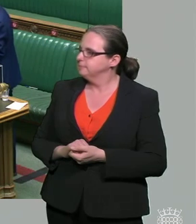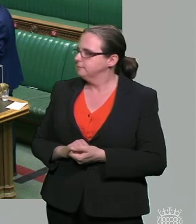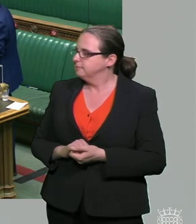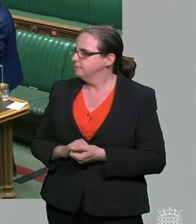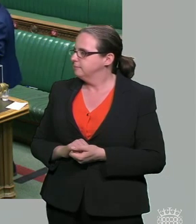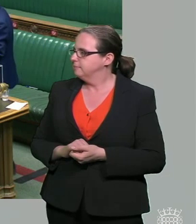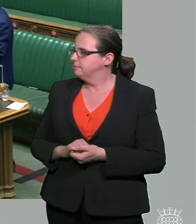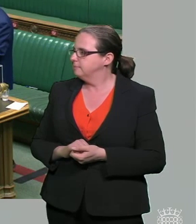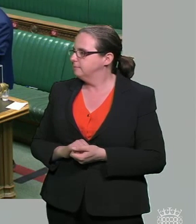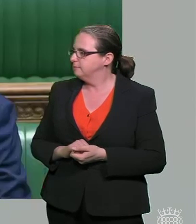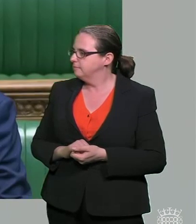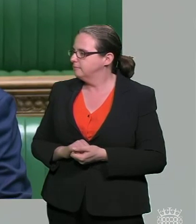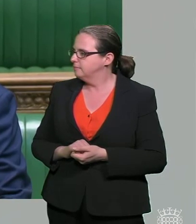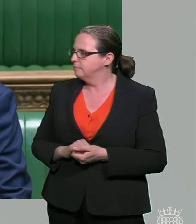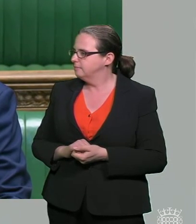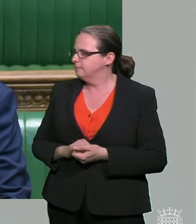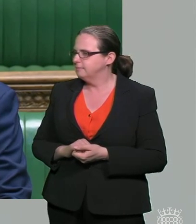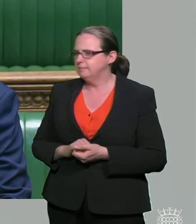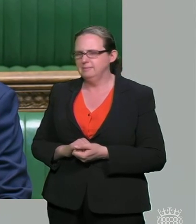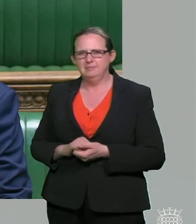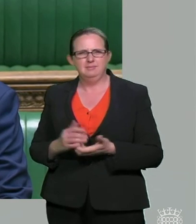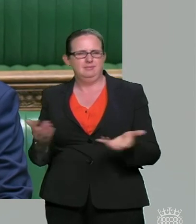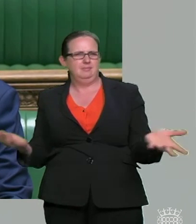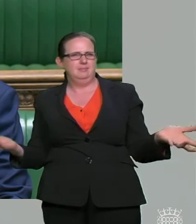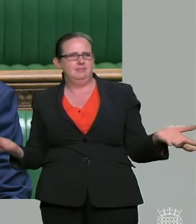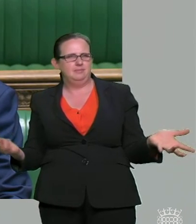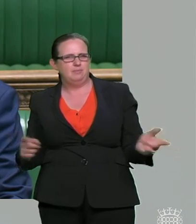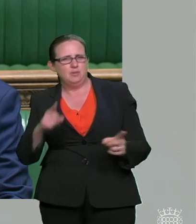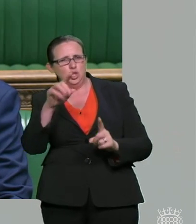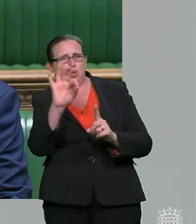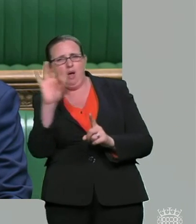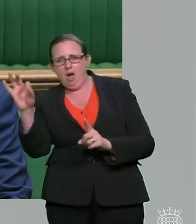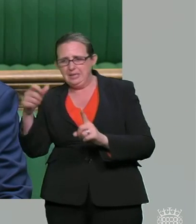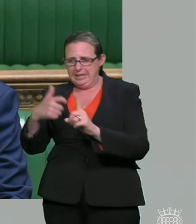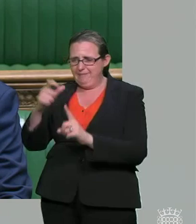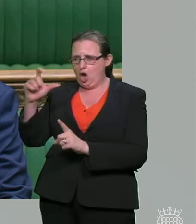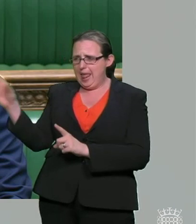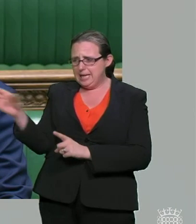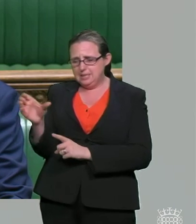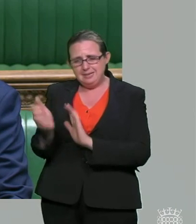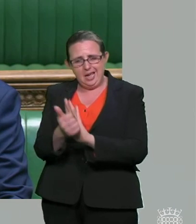Who does the Prime Minister think he is kidding? He asked Kevan Collins to tell him what was necessary to catch up.